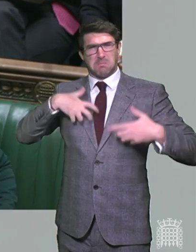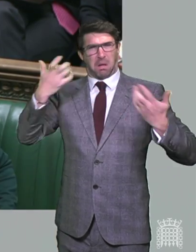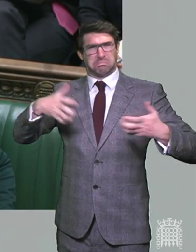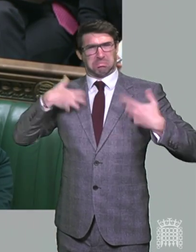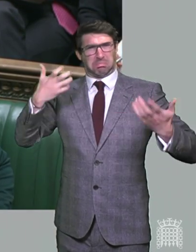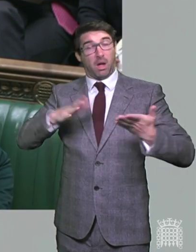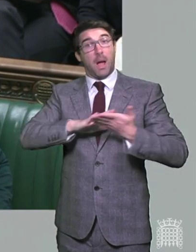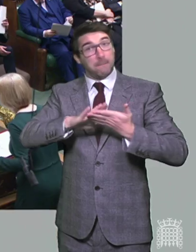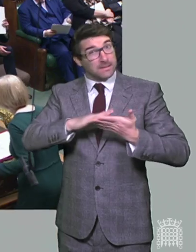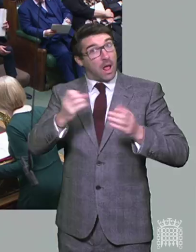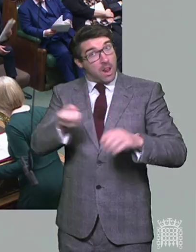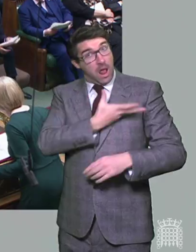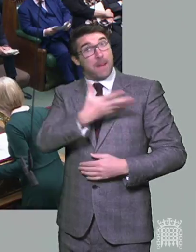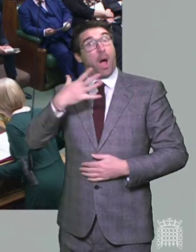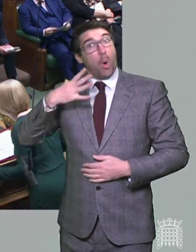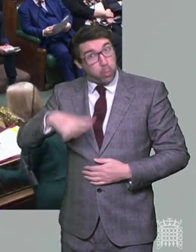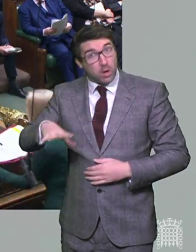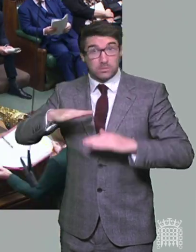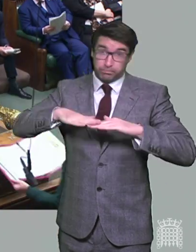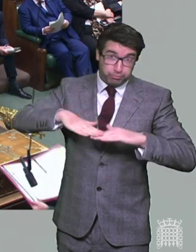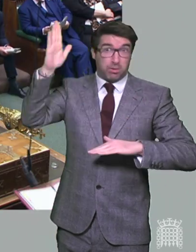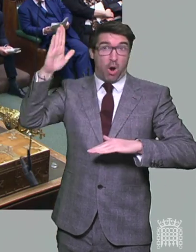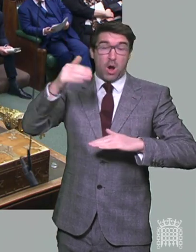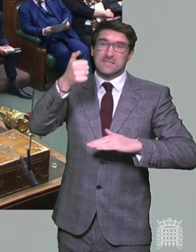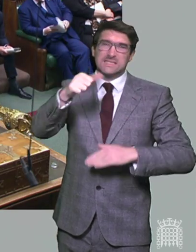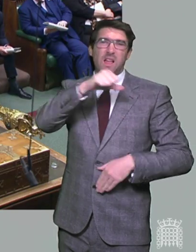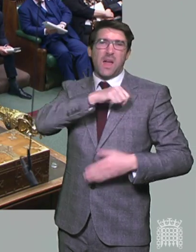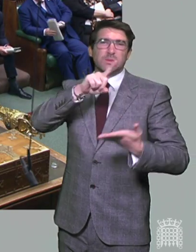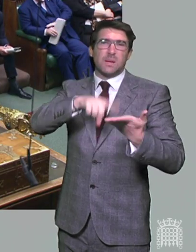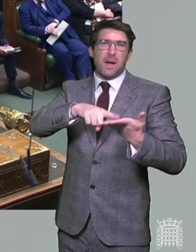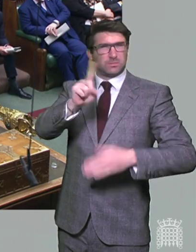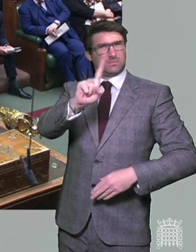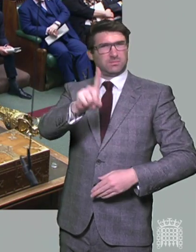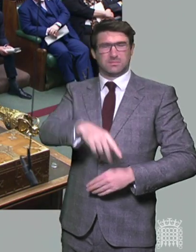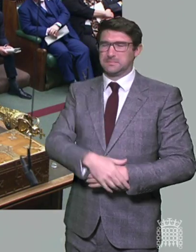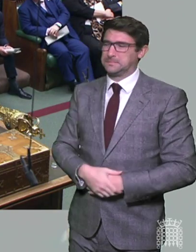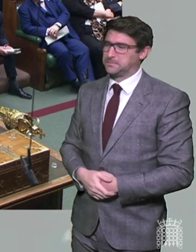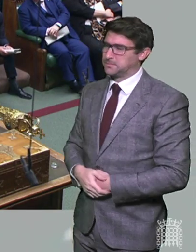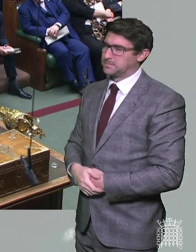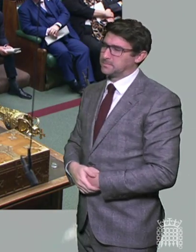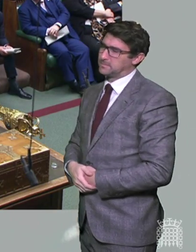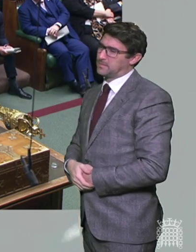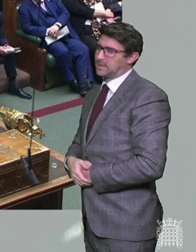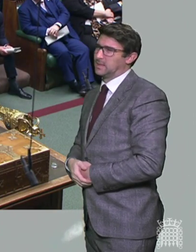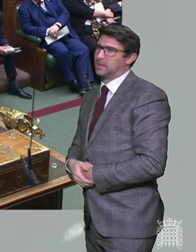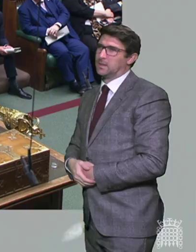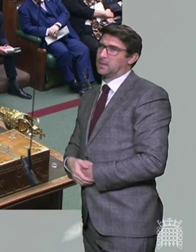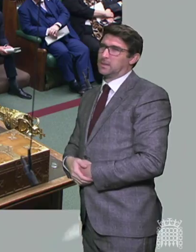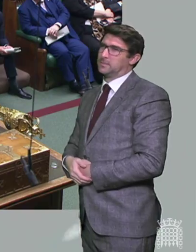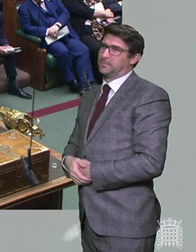Is that what the right honourable and learned Gentleman is saying?